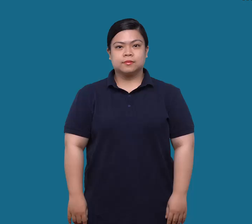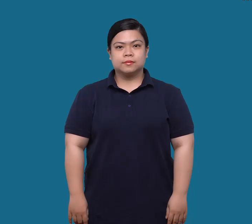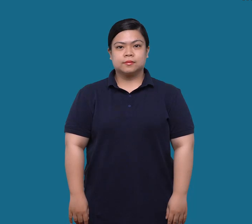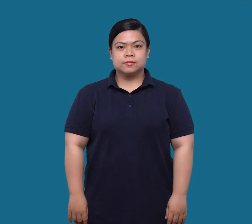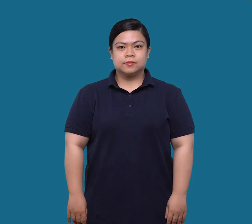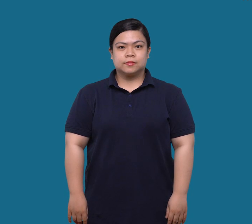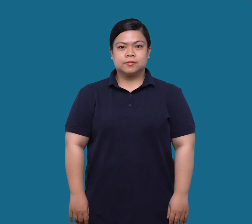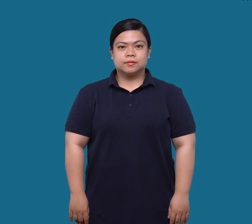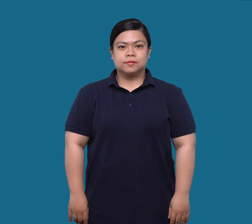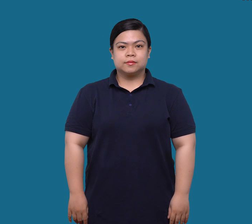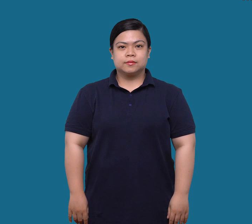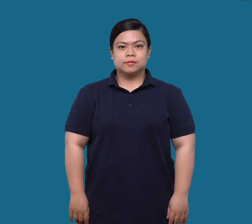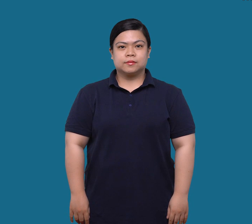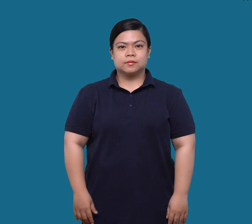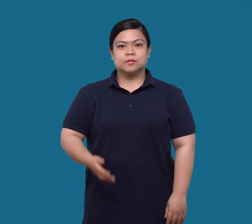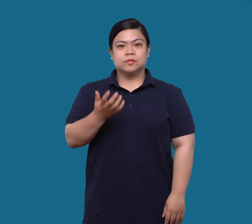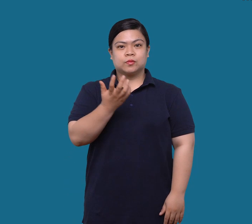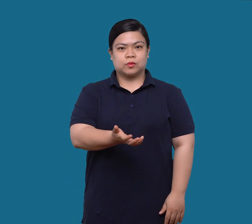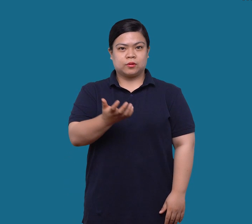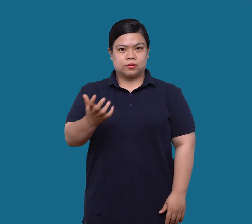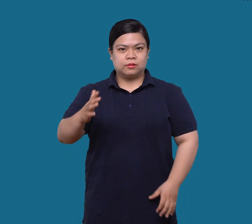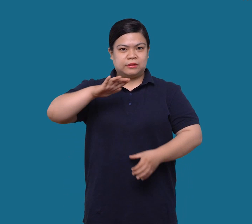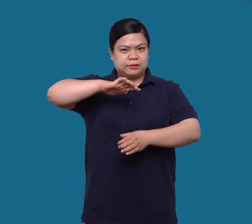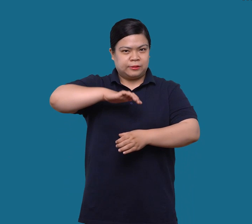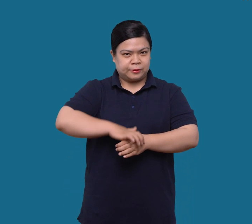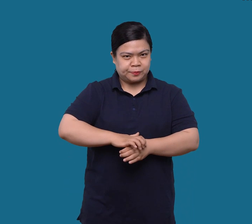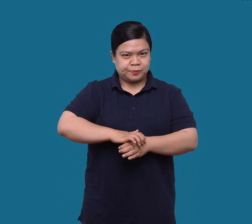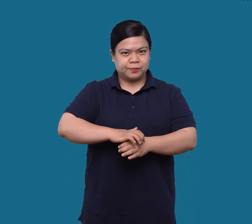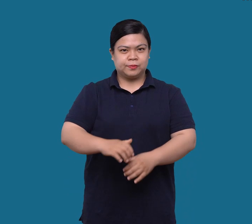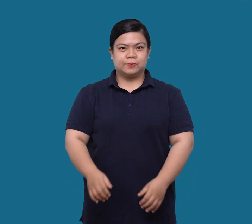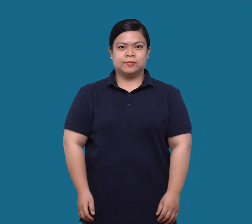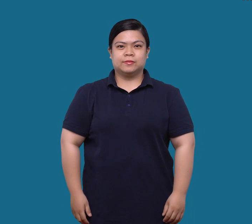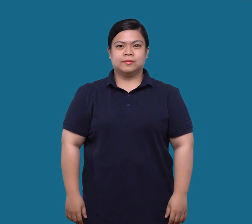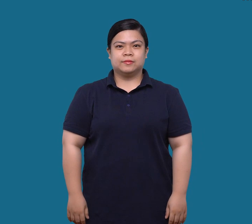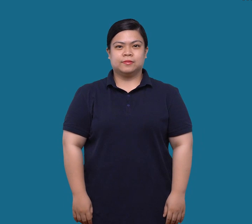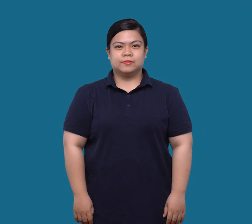nước ép trái cây